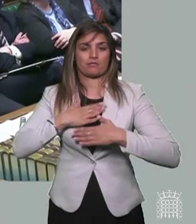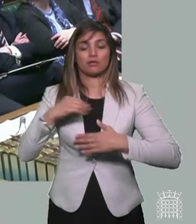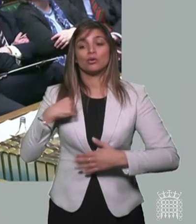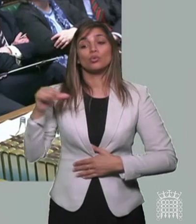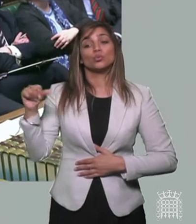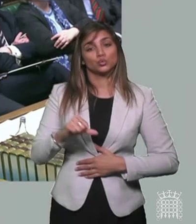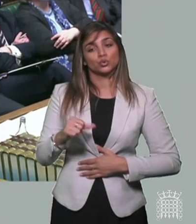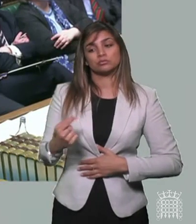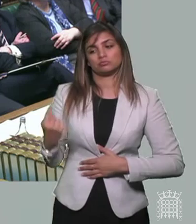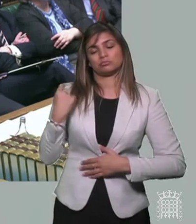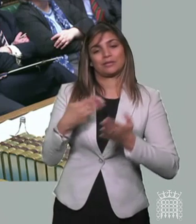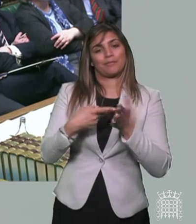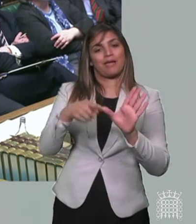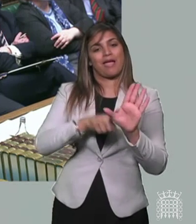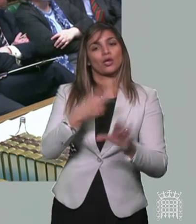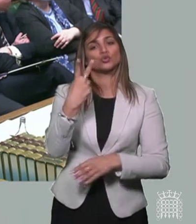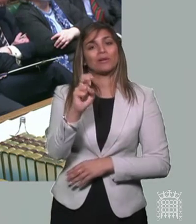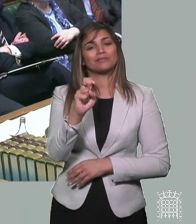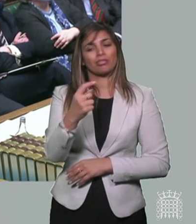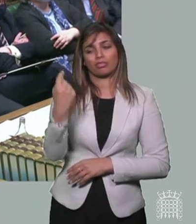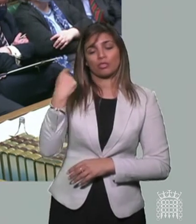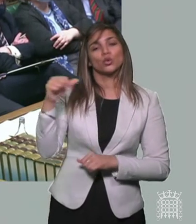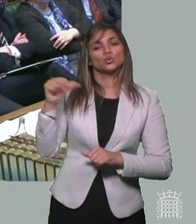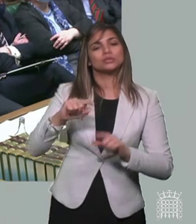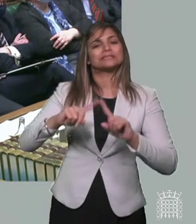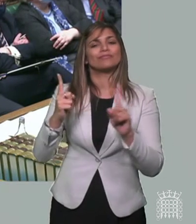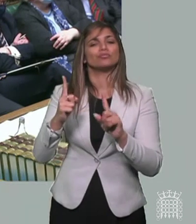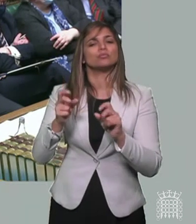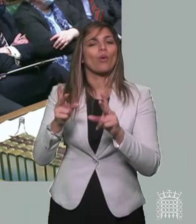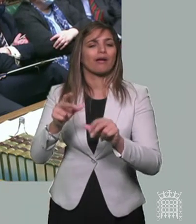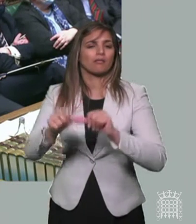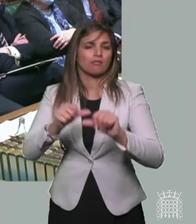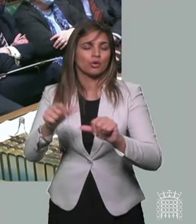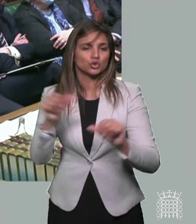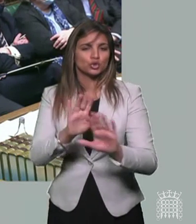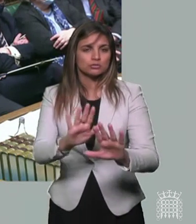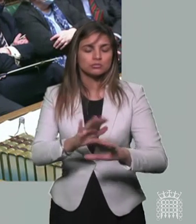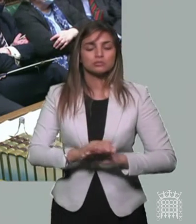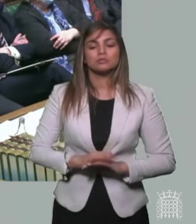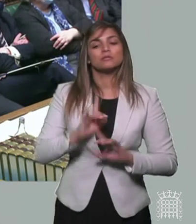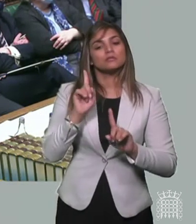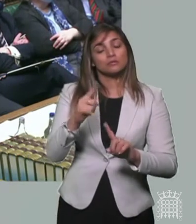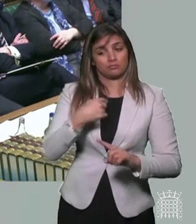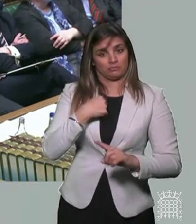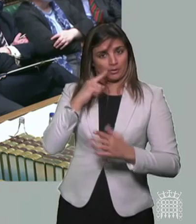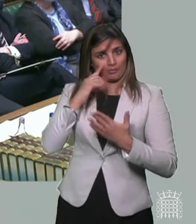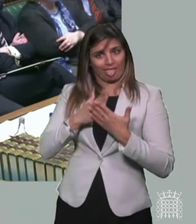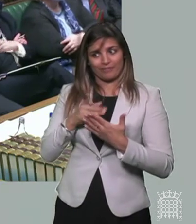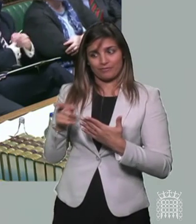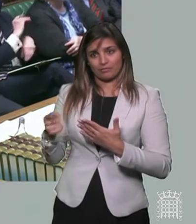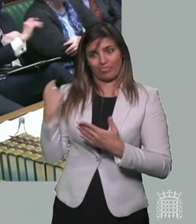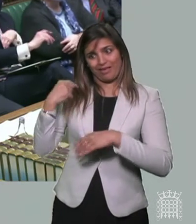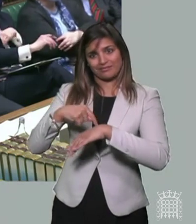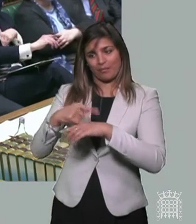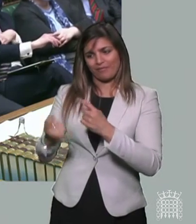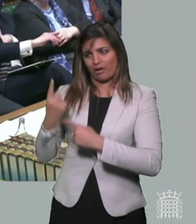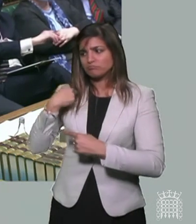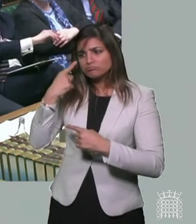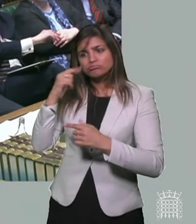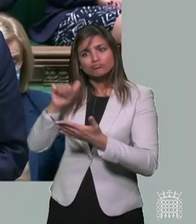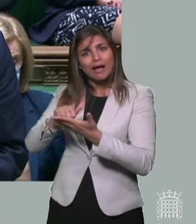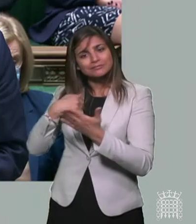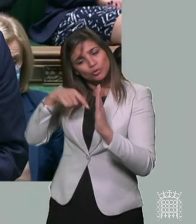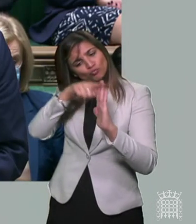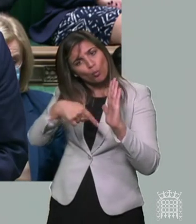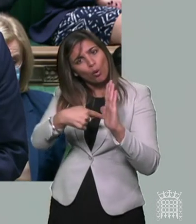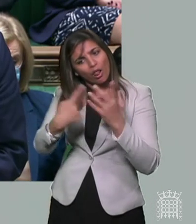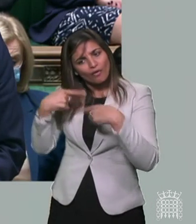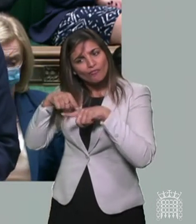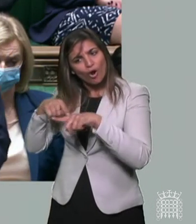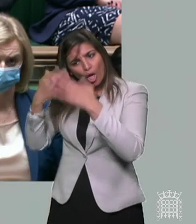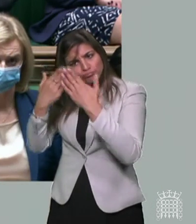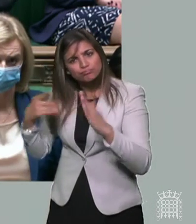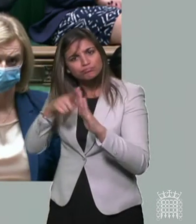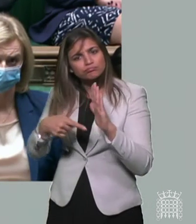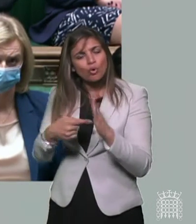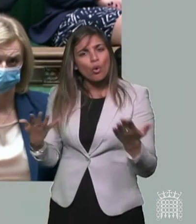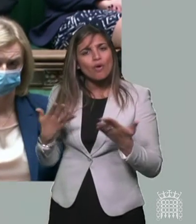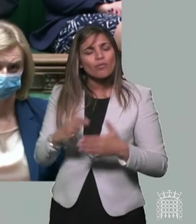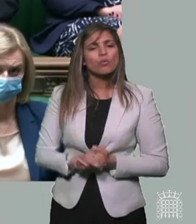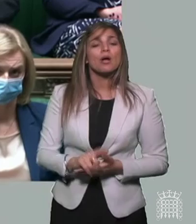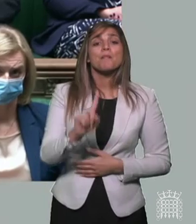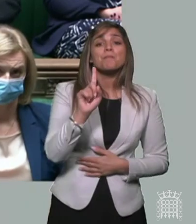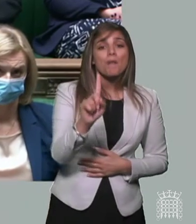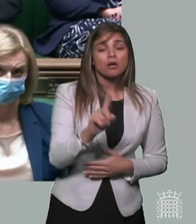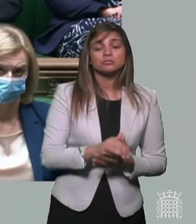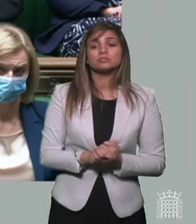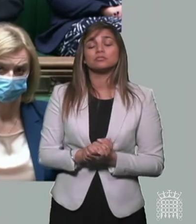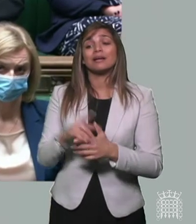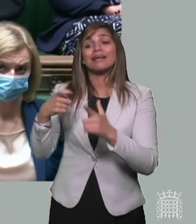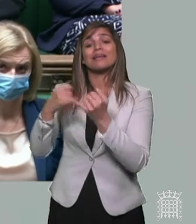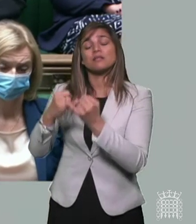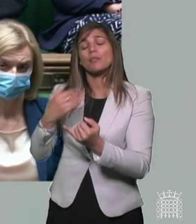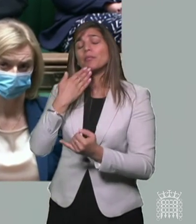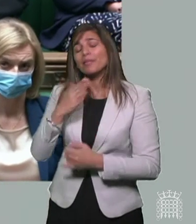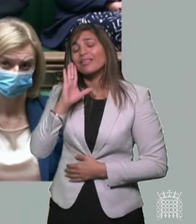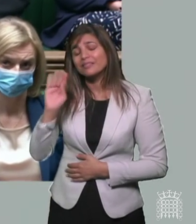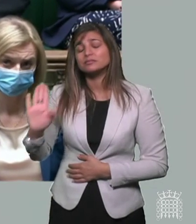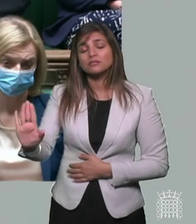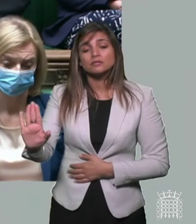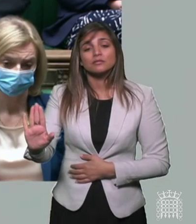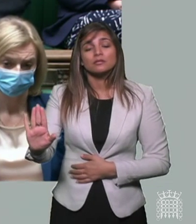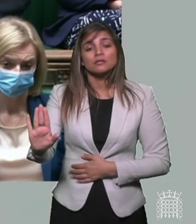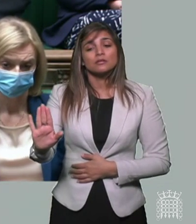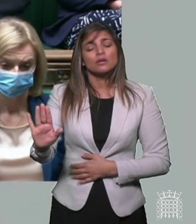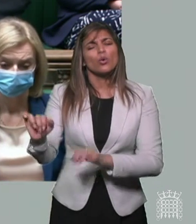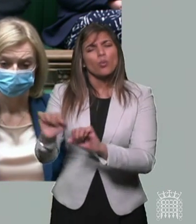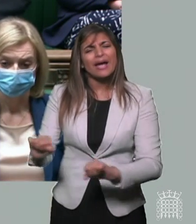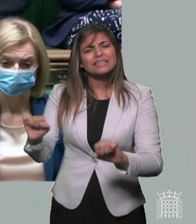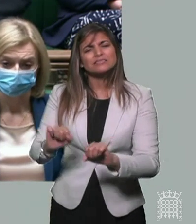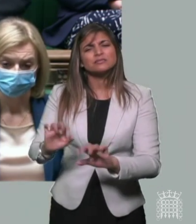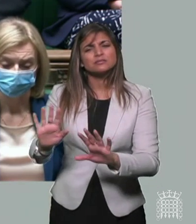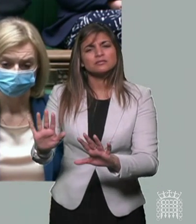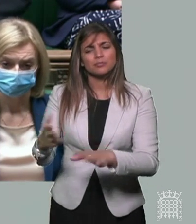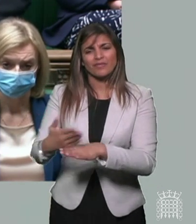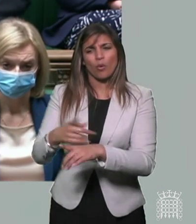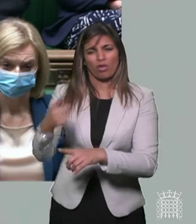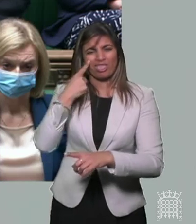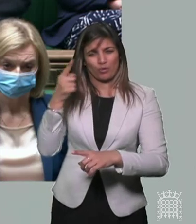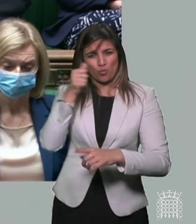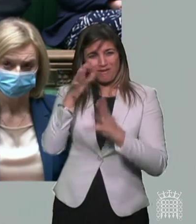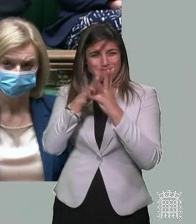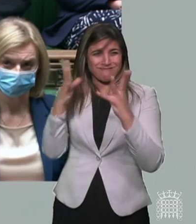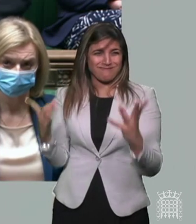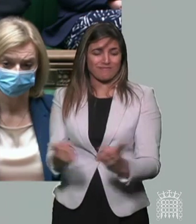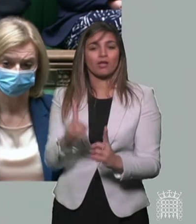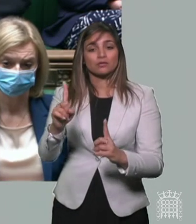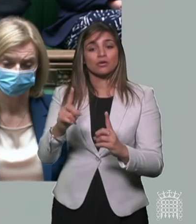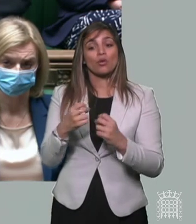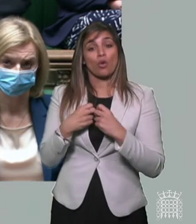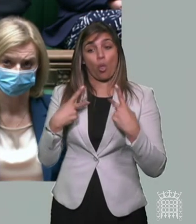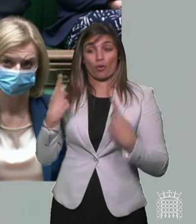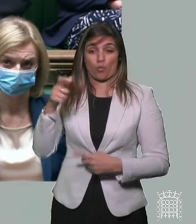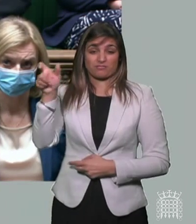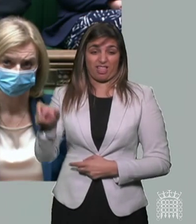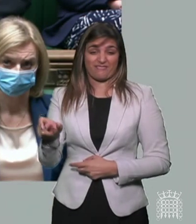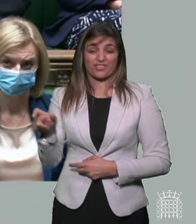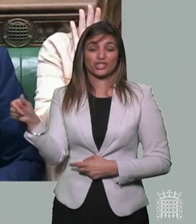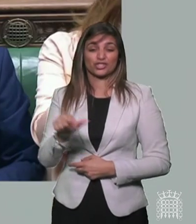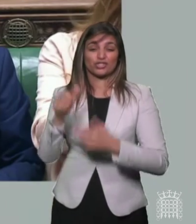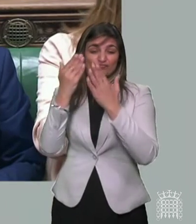As I have said to the House, I believe that the events in question were within the guidance and were within the rules, and that was certainly the assumption on which I operated, but can I say to him that he should wait—he should wait—before he jumps to conclusions, and a lawyer should respect the inquiry?